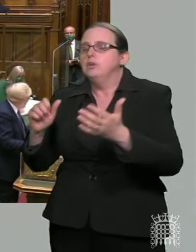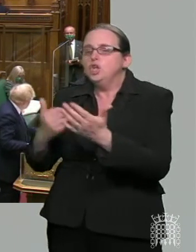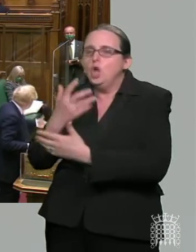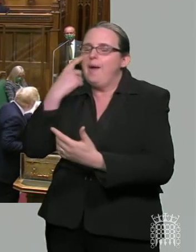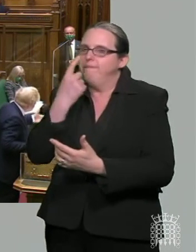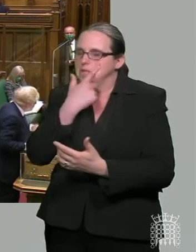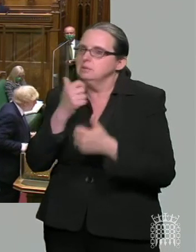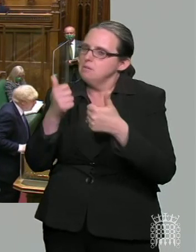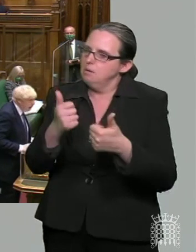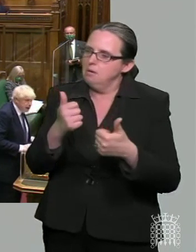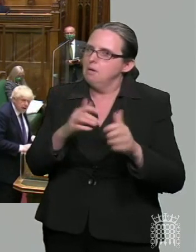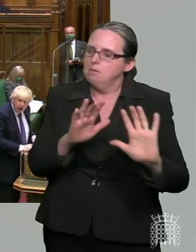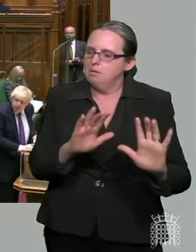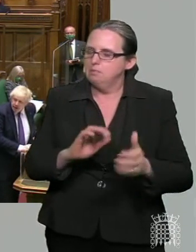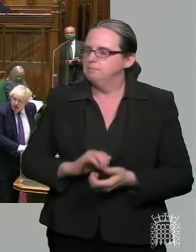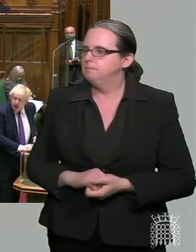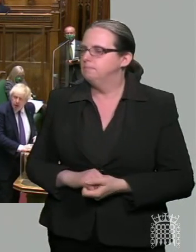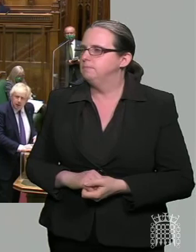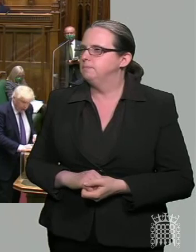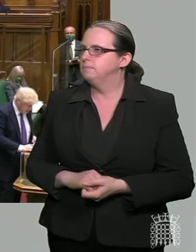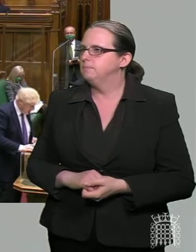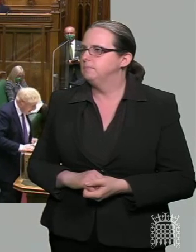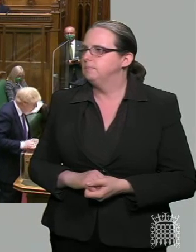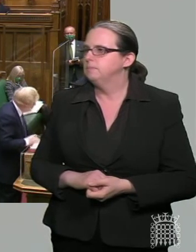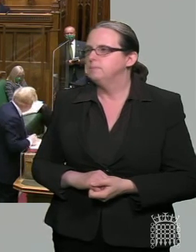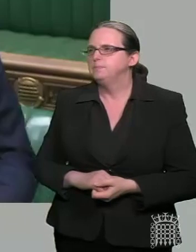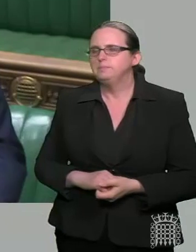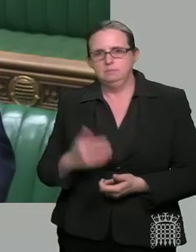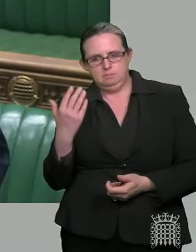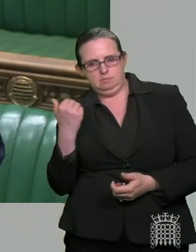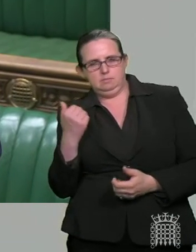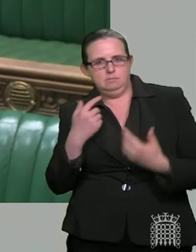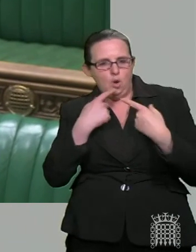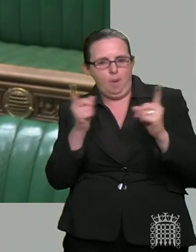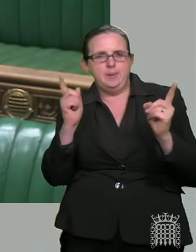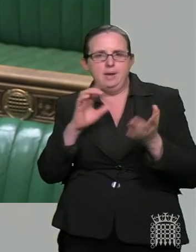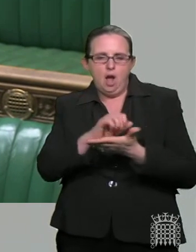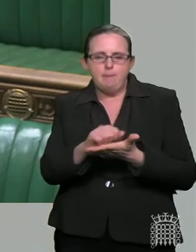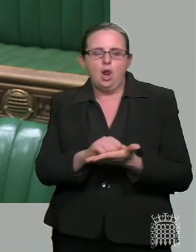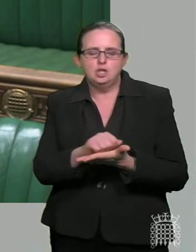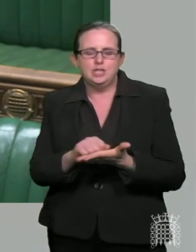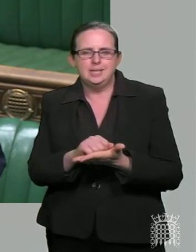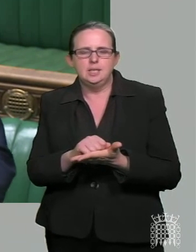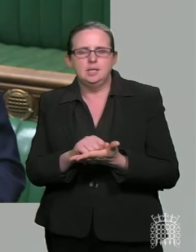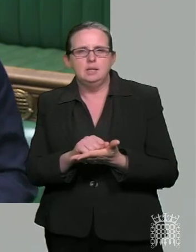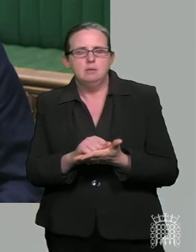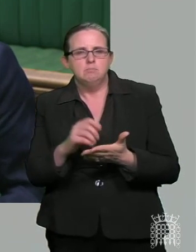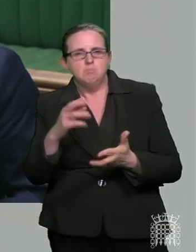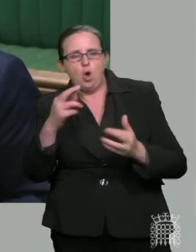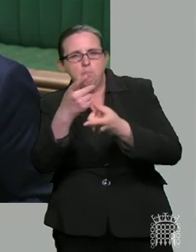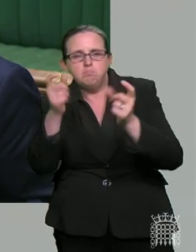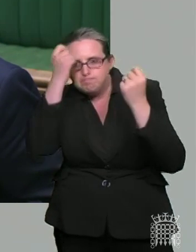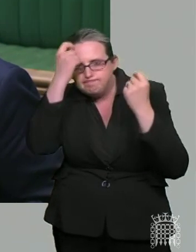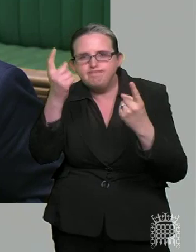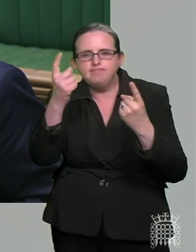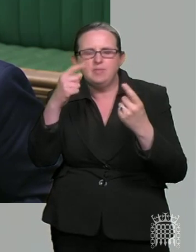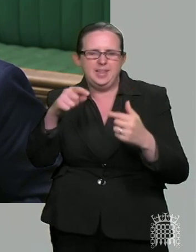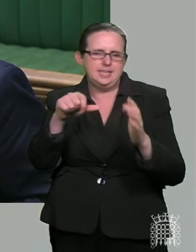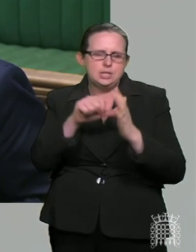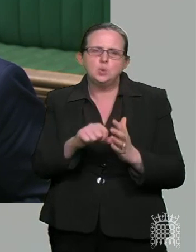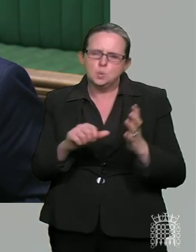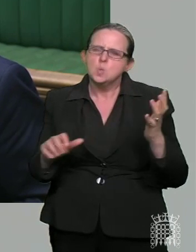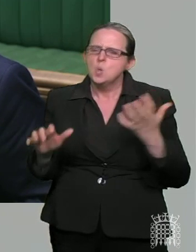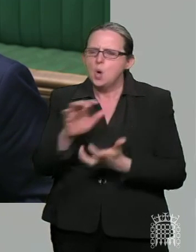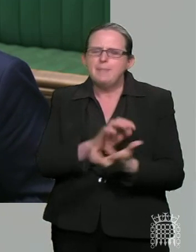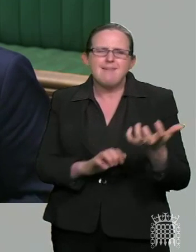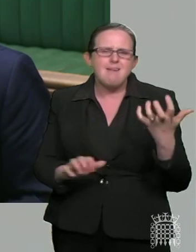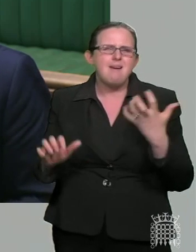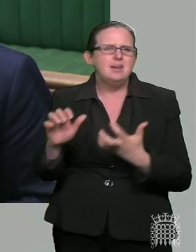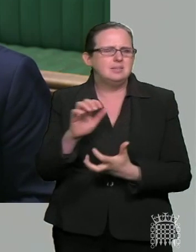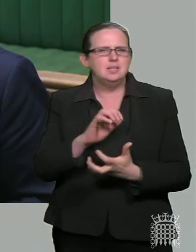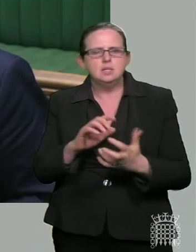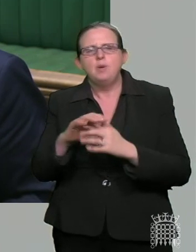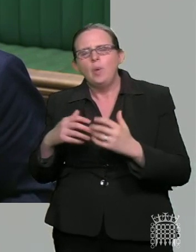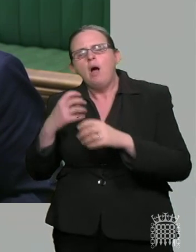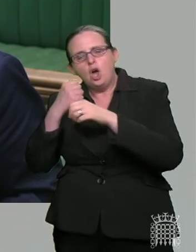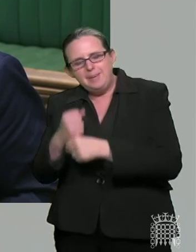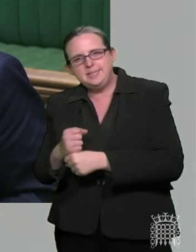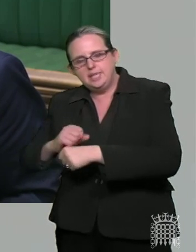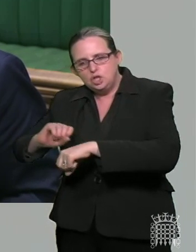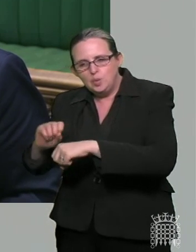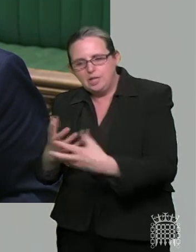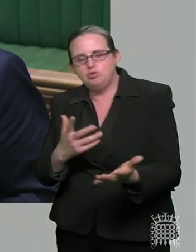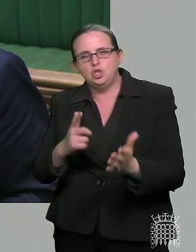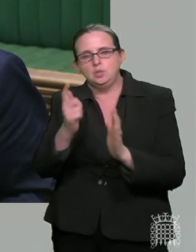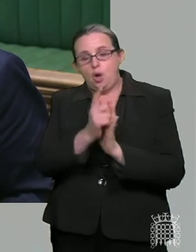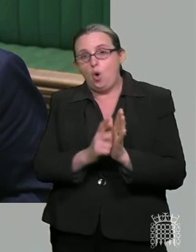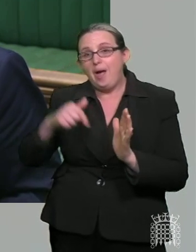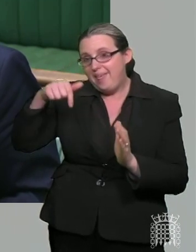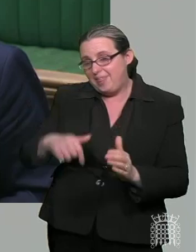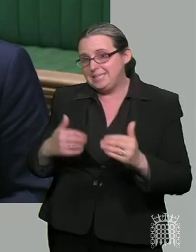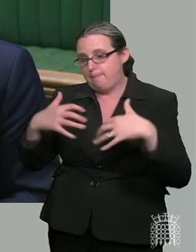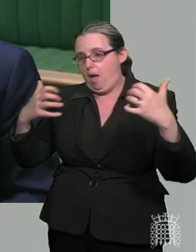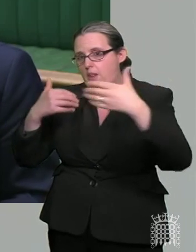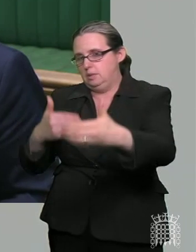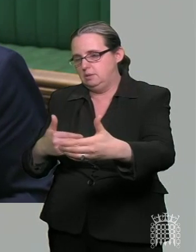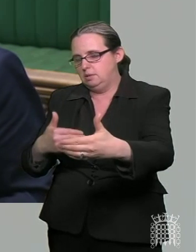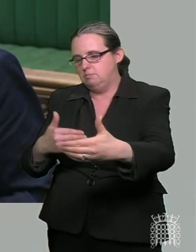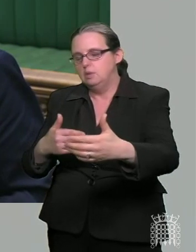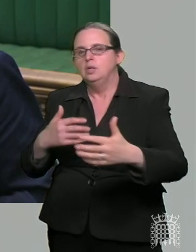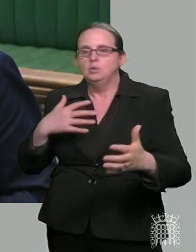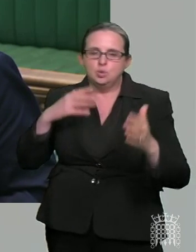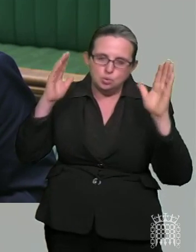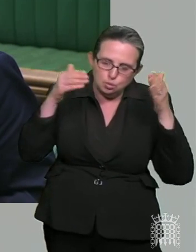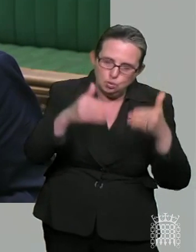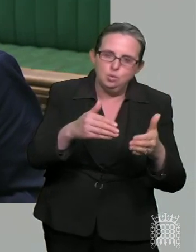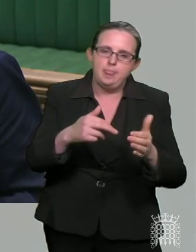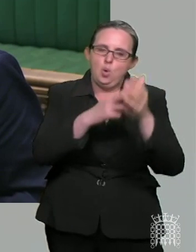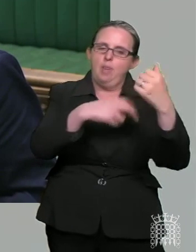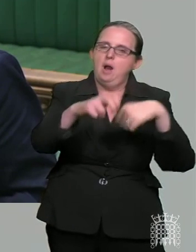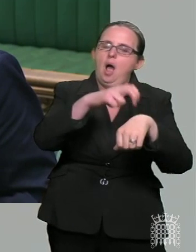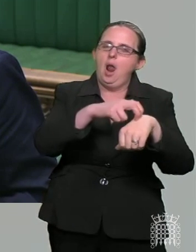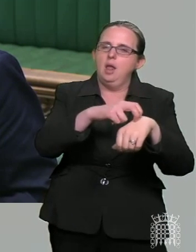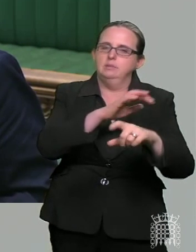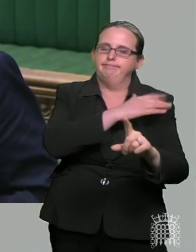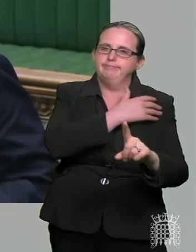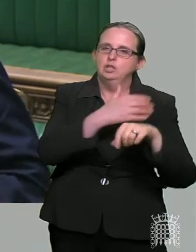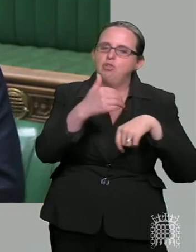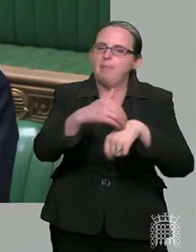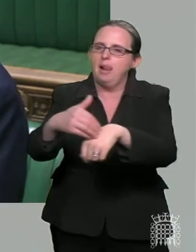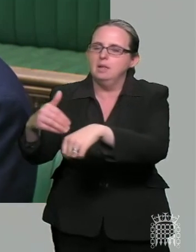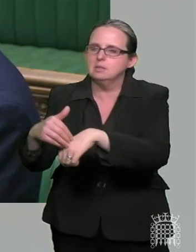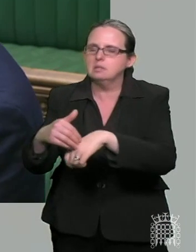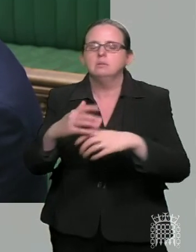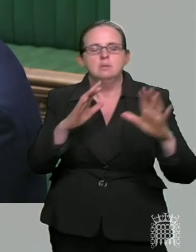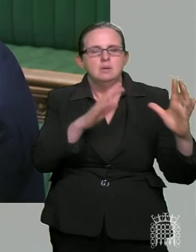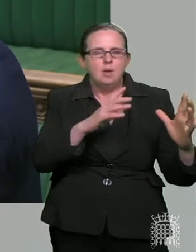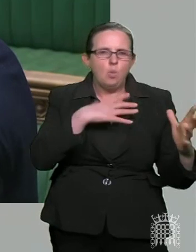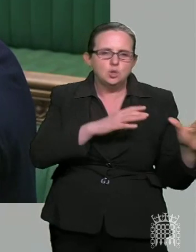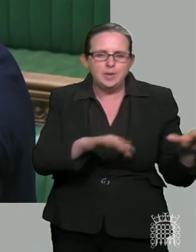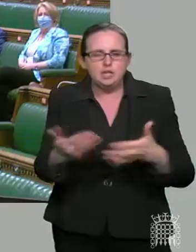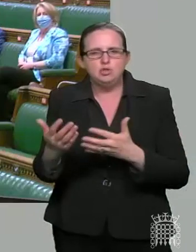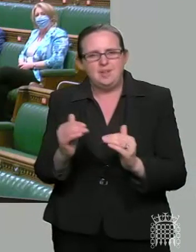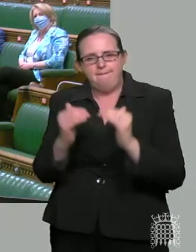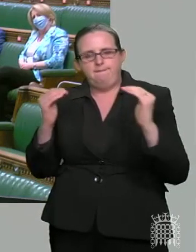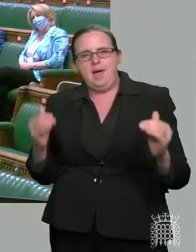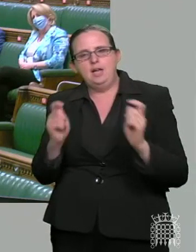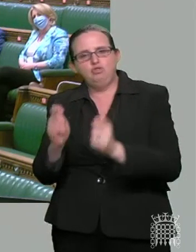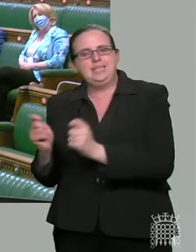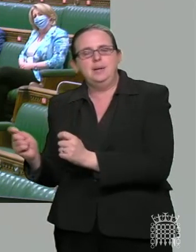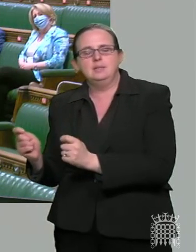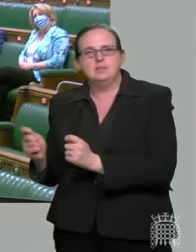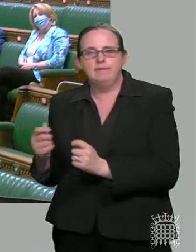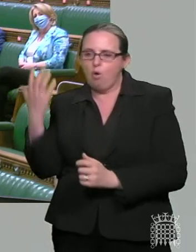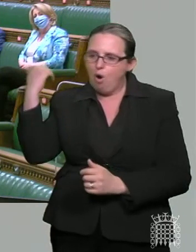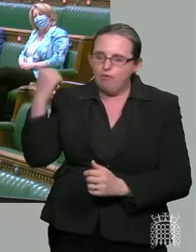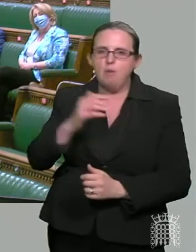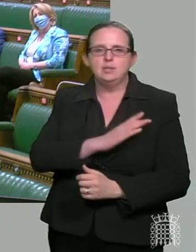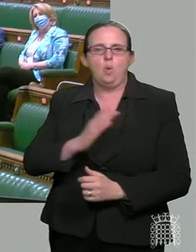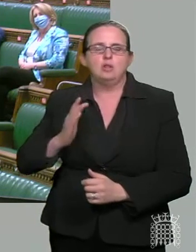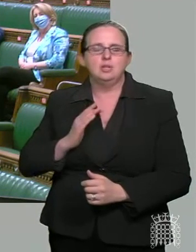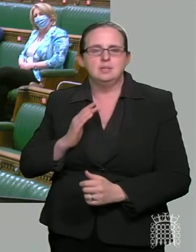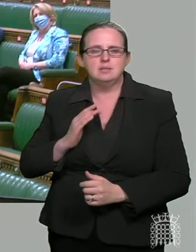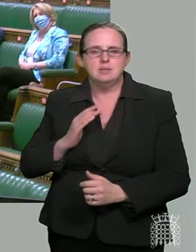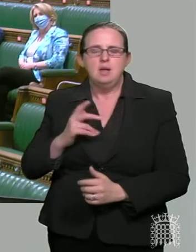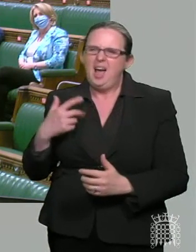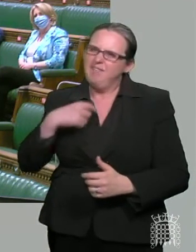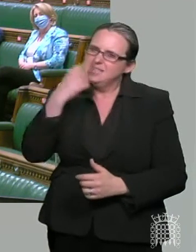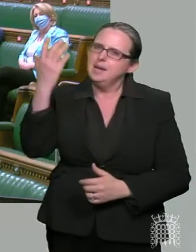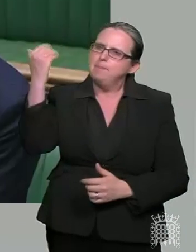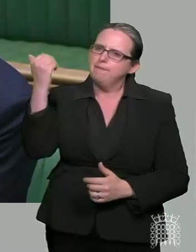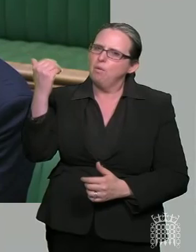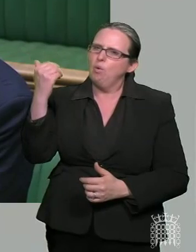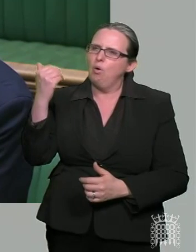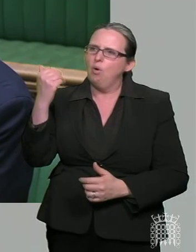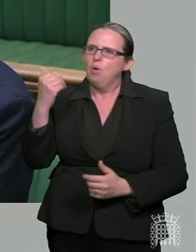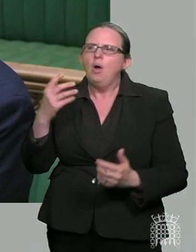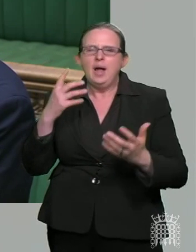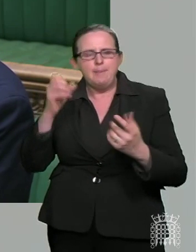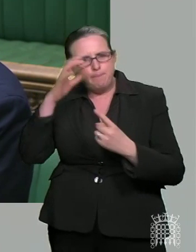The House will have understood from my opening apology how difficult, how complex and how fraught these issues are, but we are committed to introducing legislation in this Session to address the legacy of the troubles in Northern Ireland, to introducing a fair package for veterans and to protecting them, as I have said many times before, from unfair, vexatious